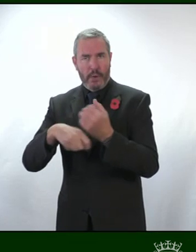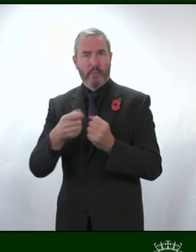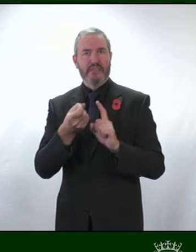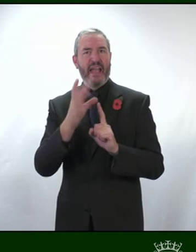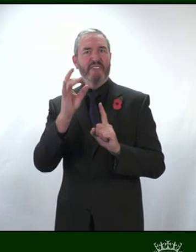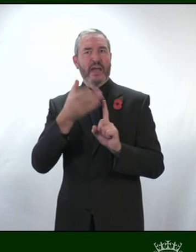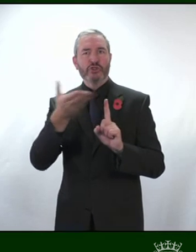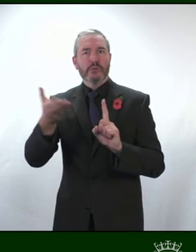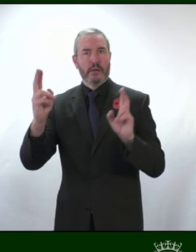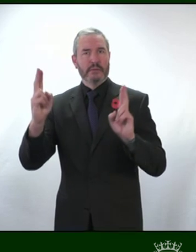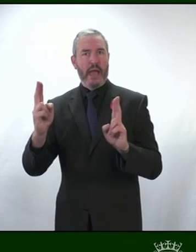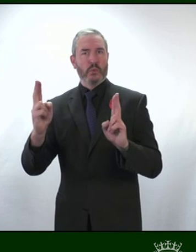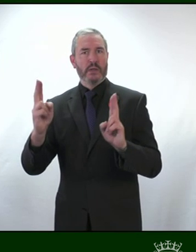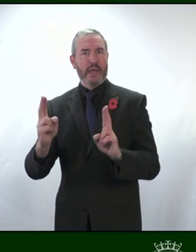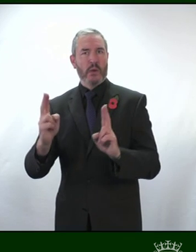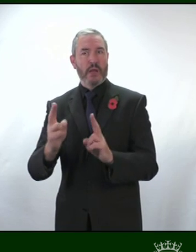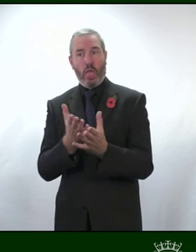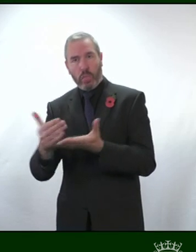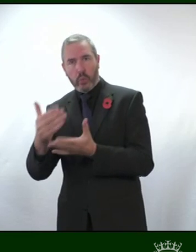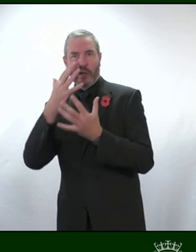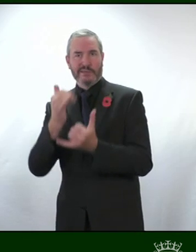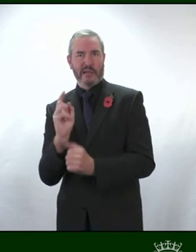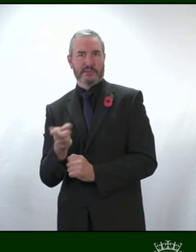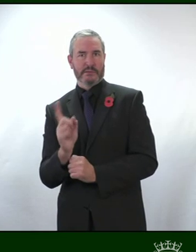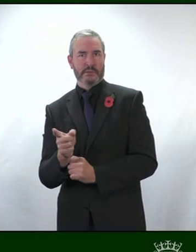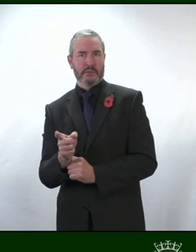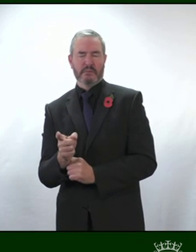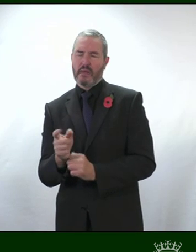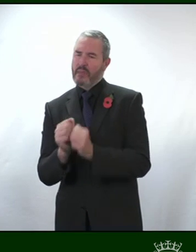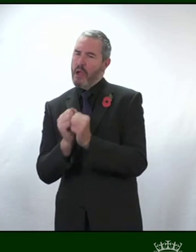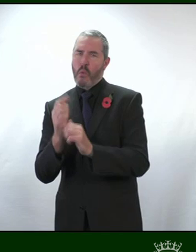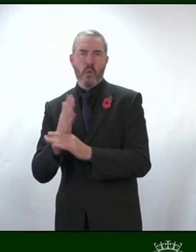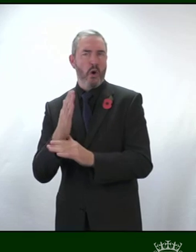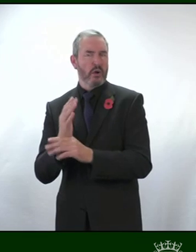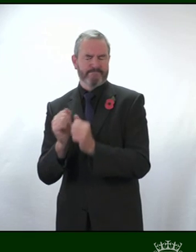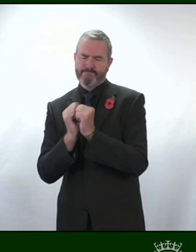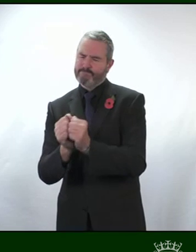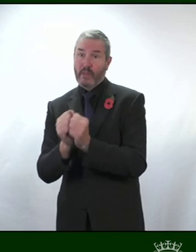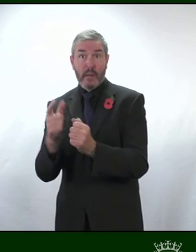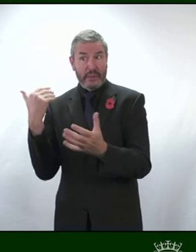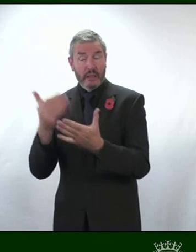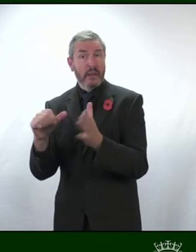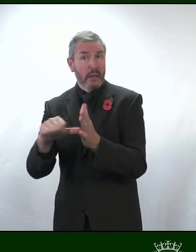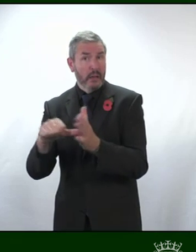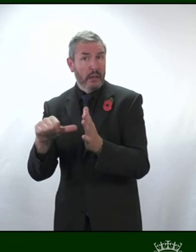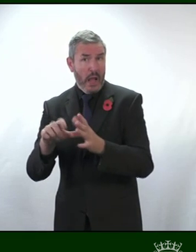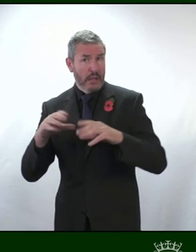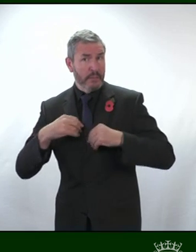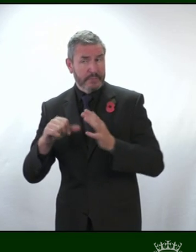They are doing, in my view, an absolutely invaluable job, whatever the difficulties they face.